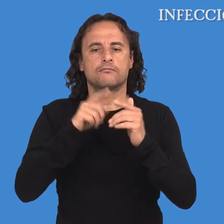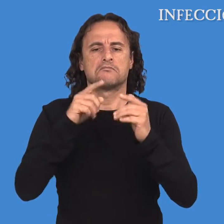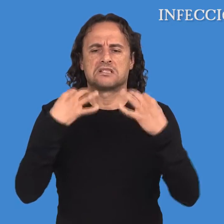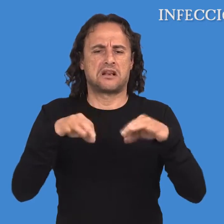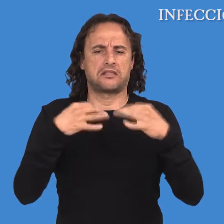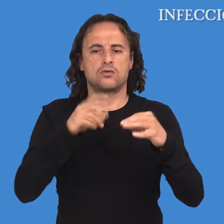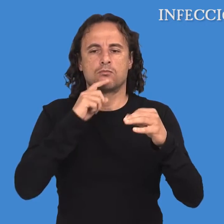normal